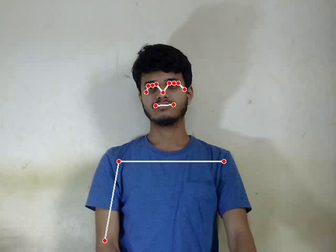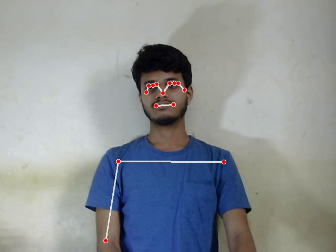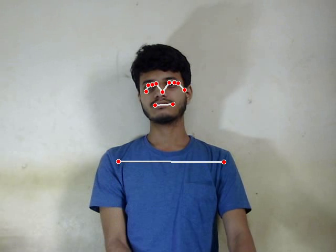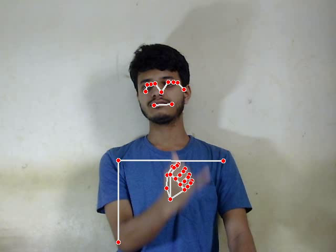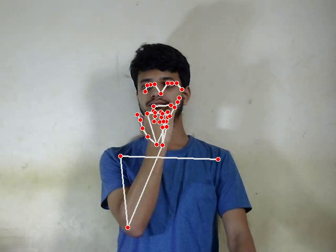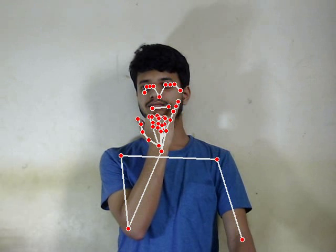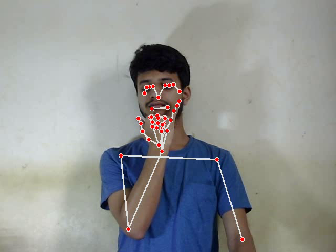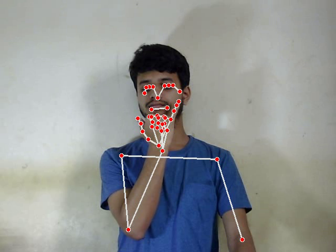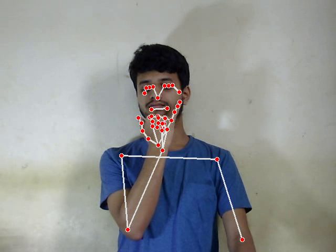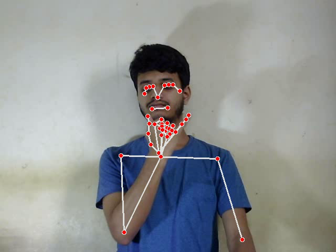wrong